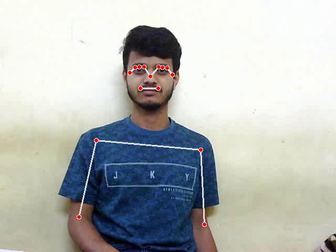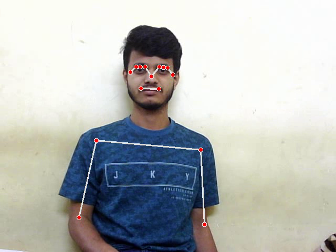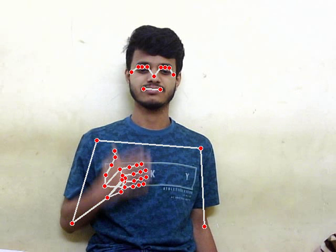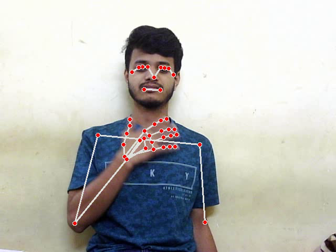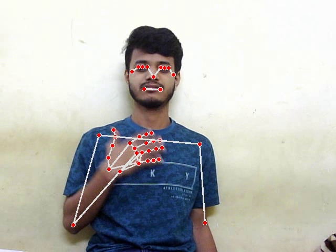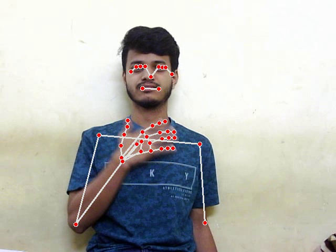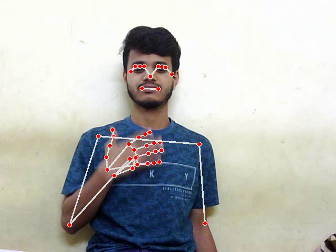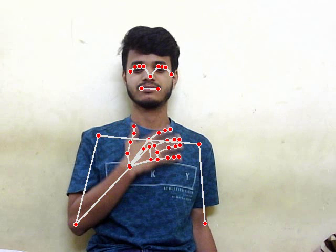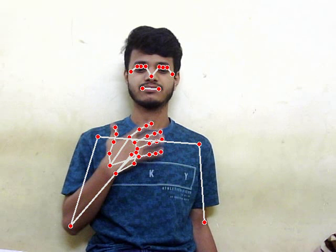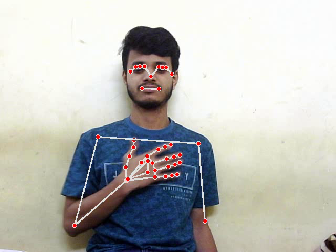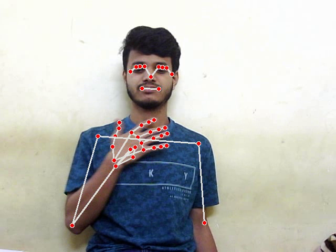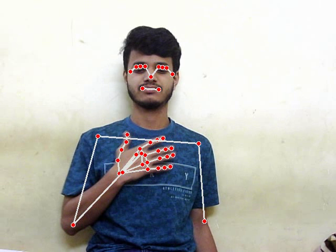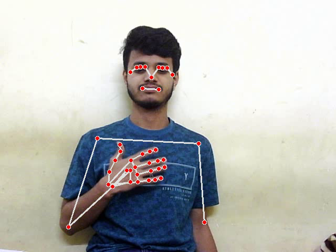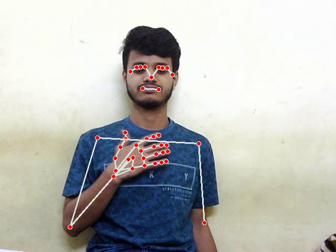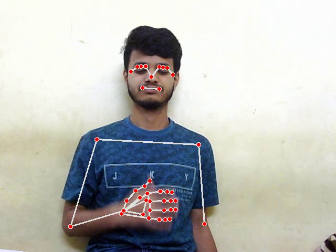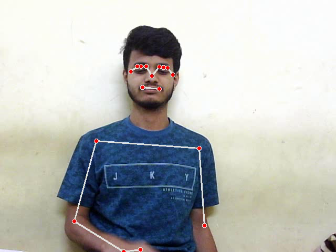please